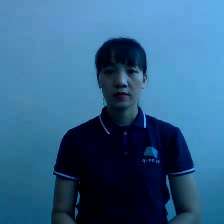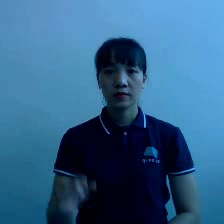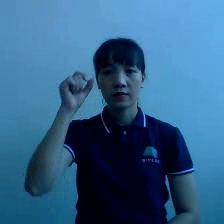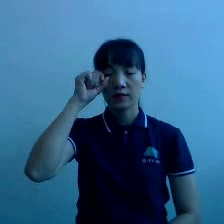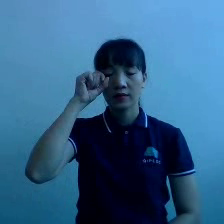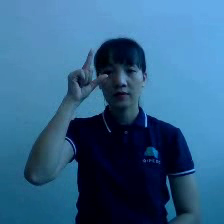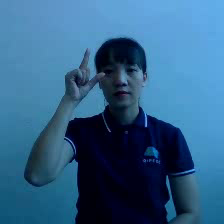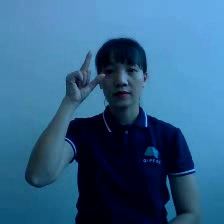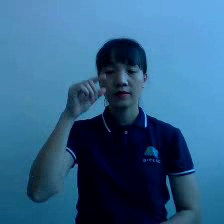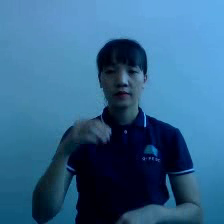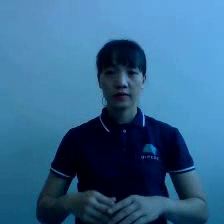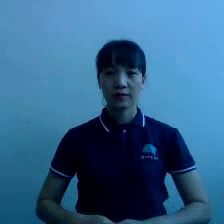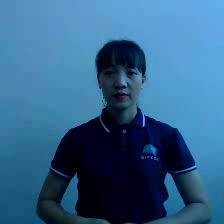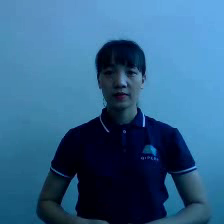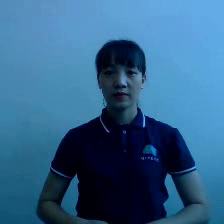Thức dậy